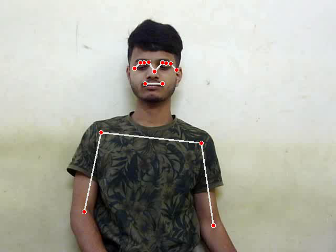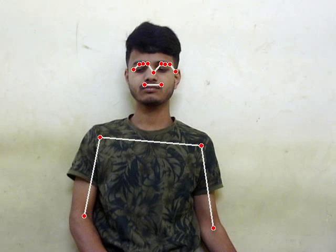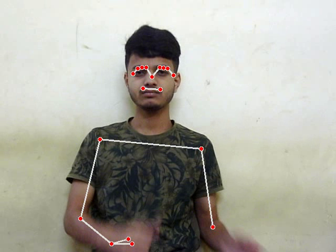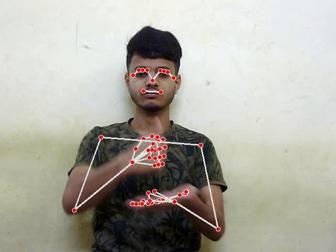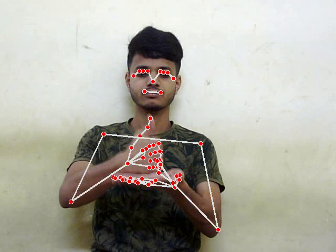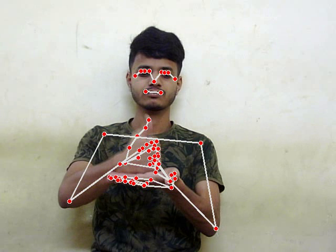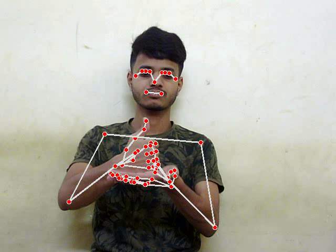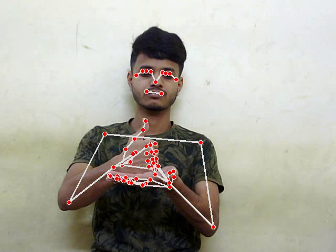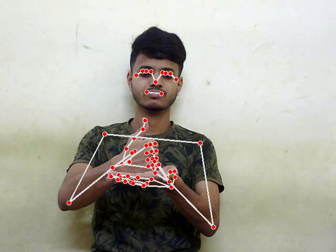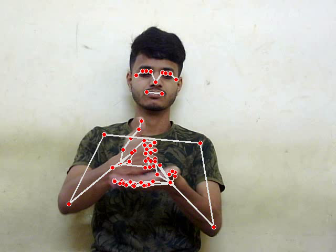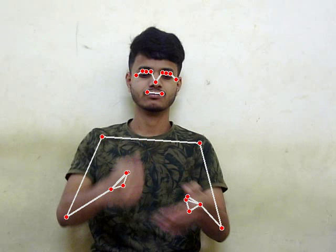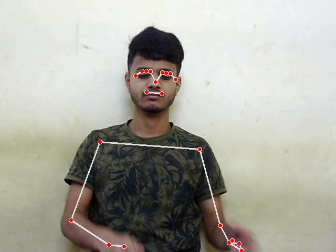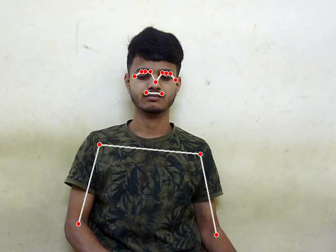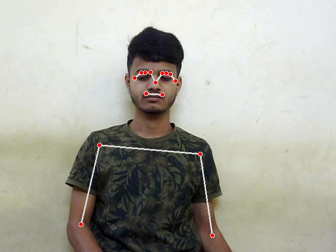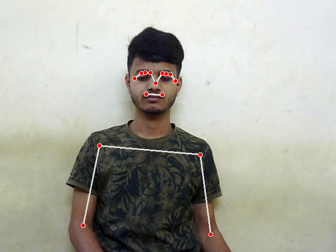help